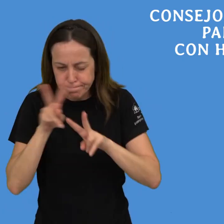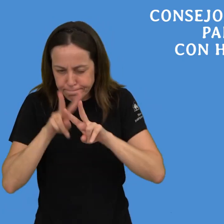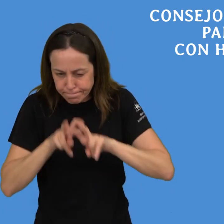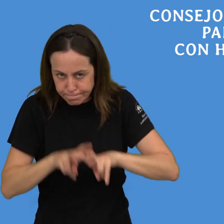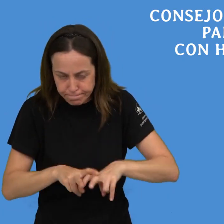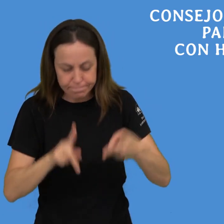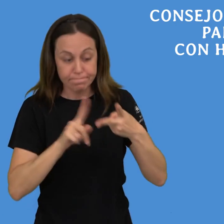revisar